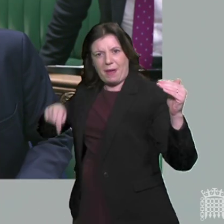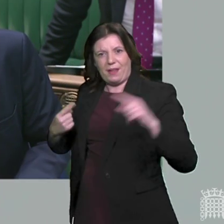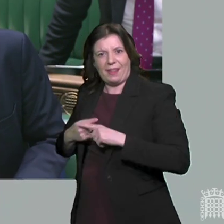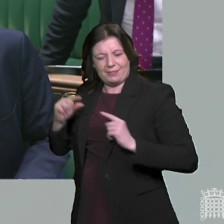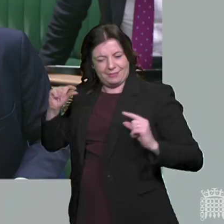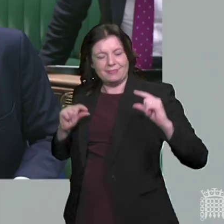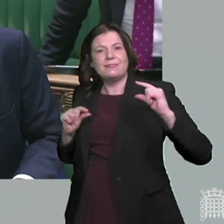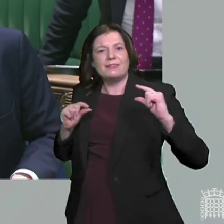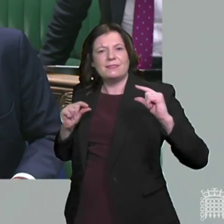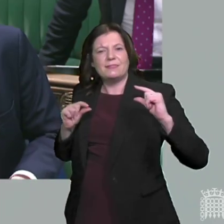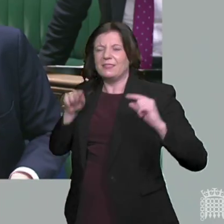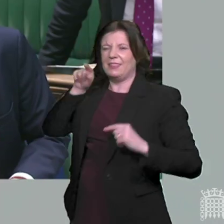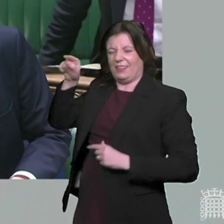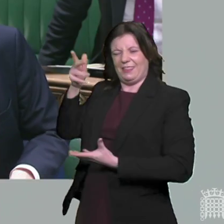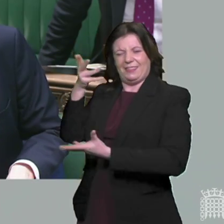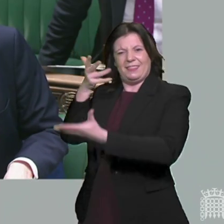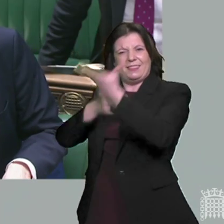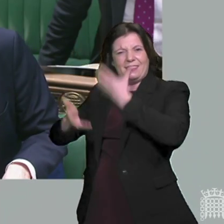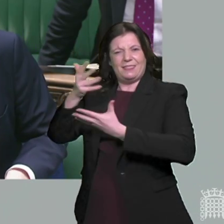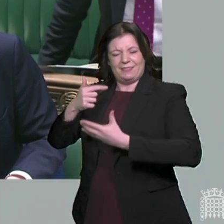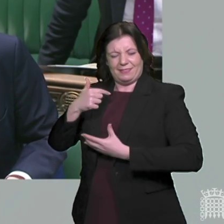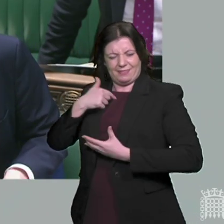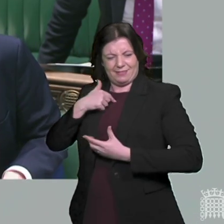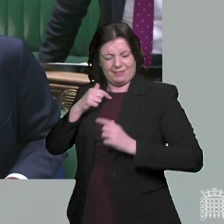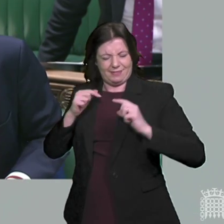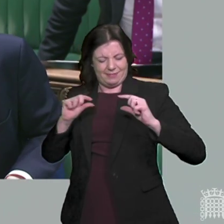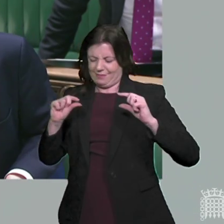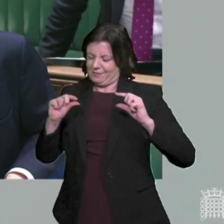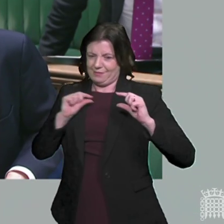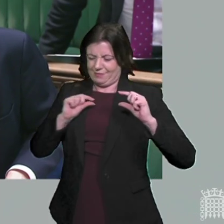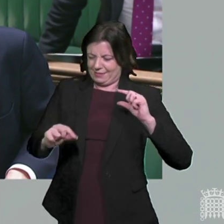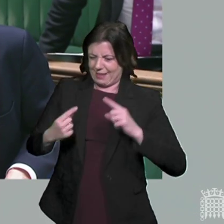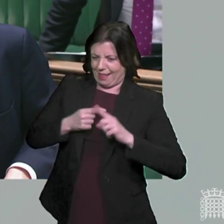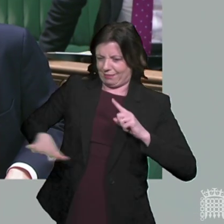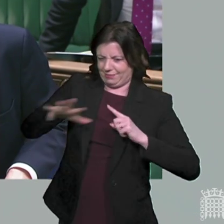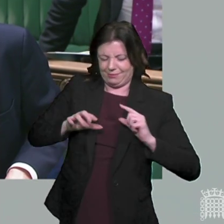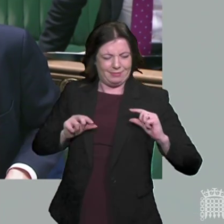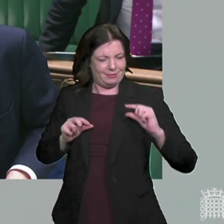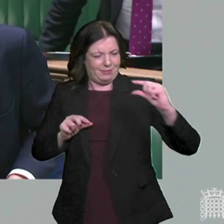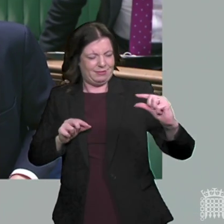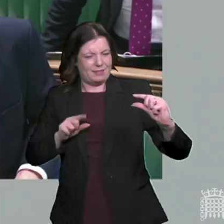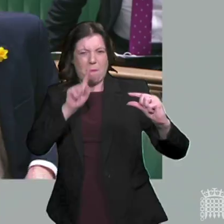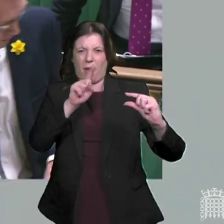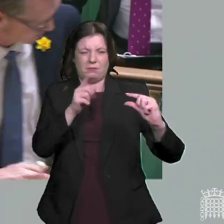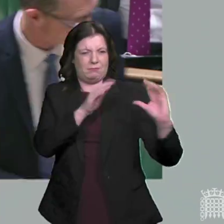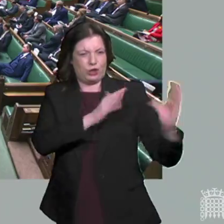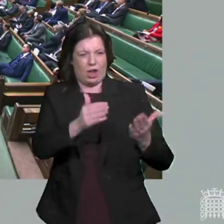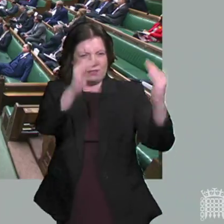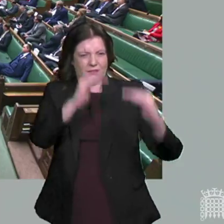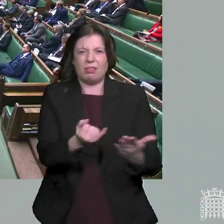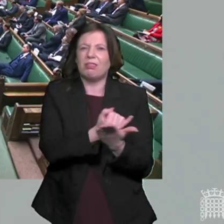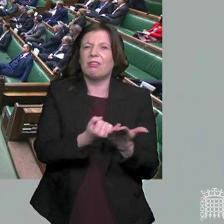It is very hard for him to explain why Wales receives more money to deliver healthcare and yet delivers lower standards.